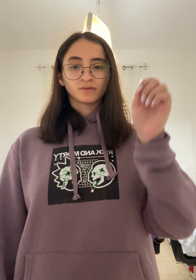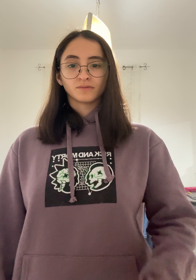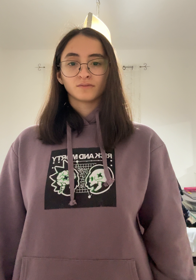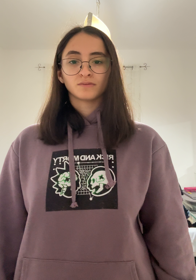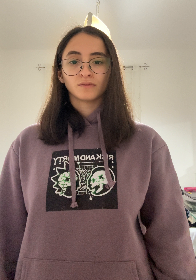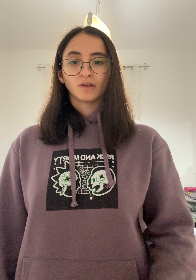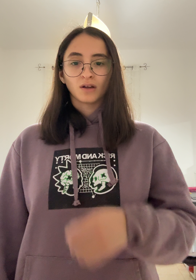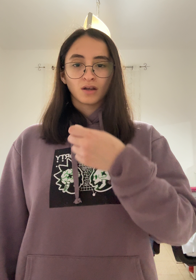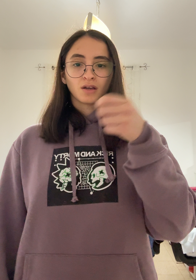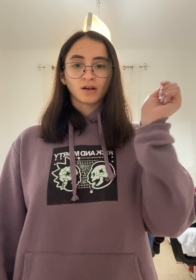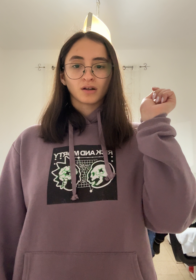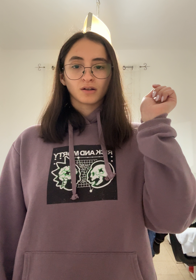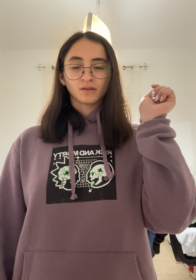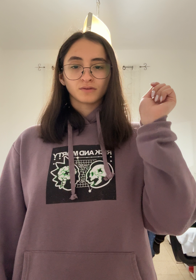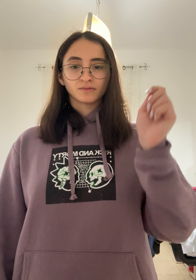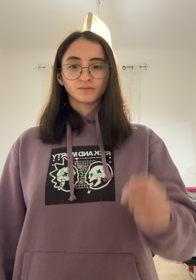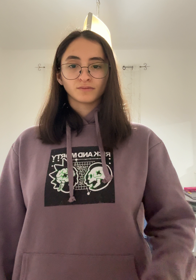יקר